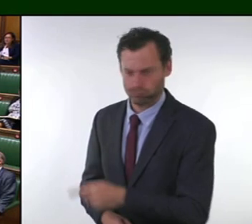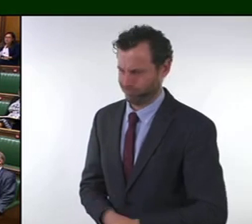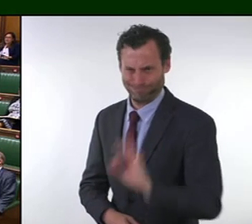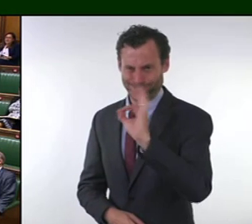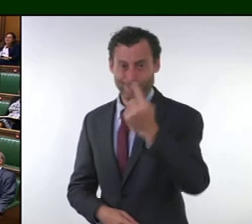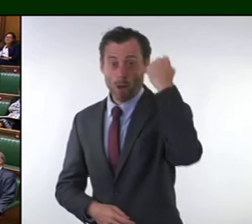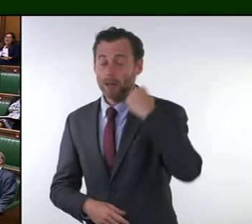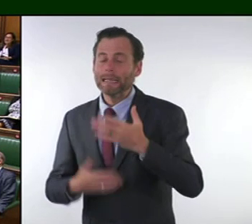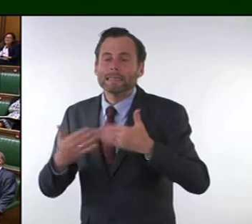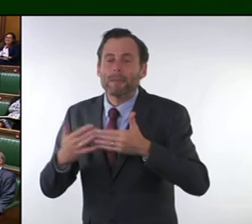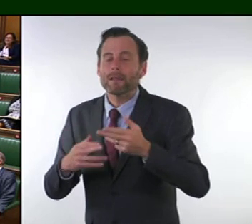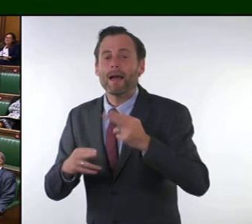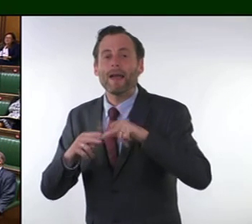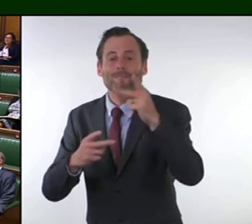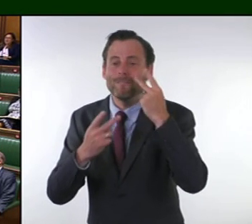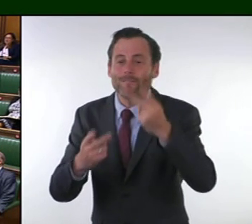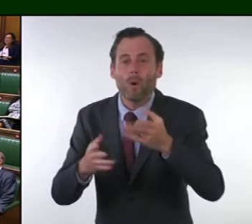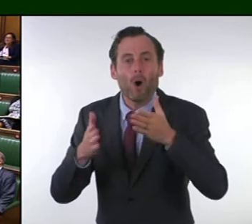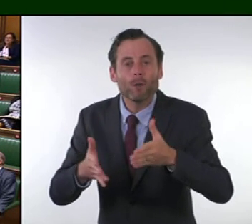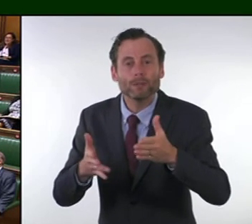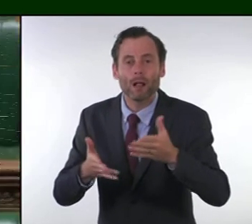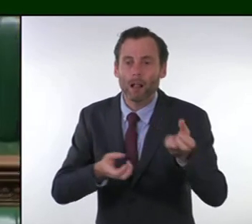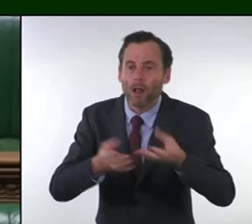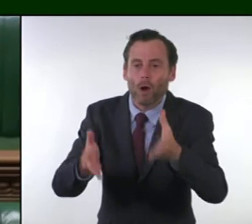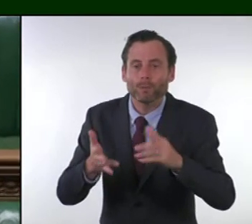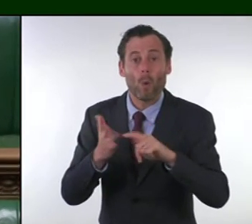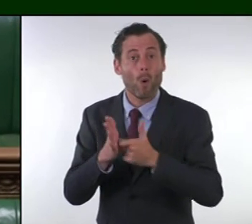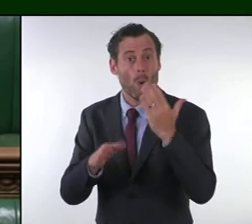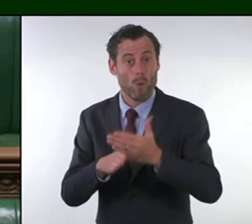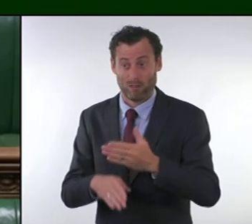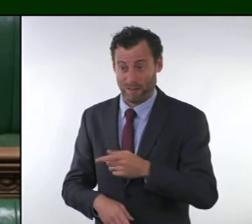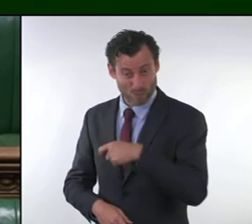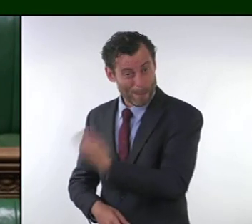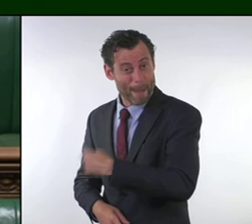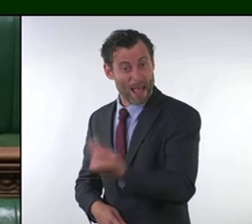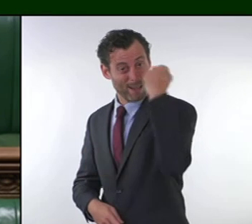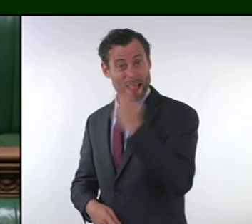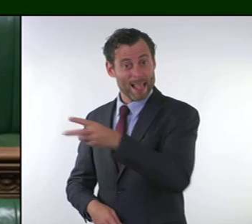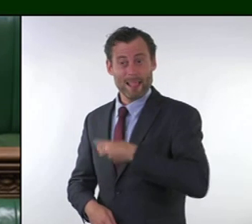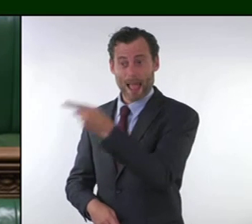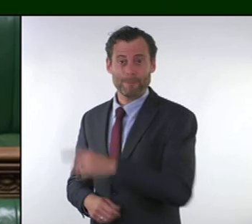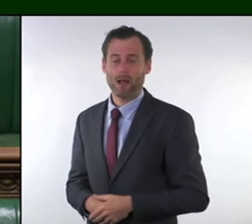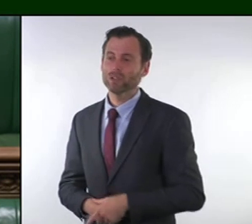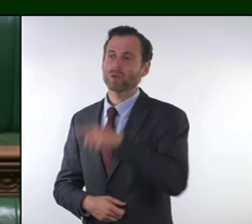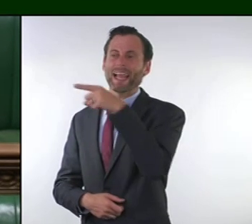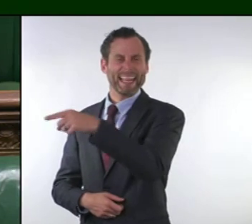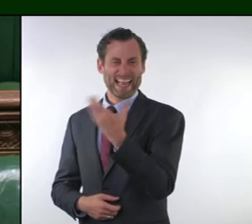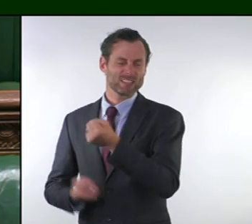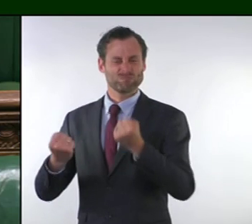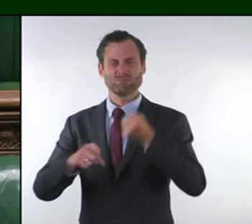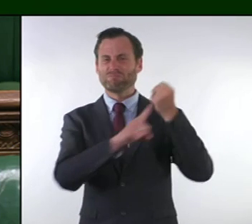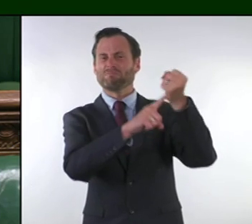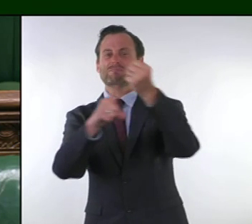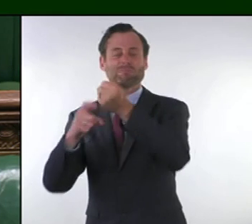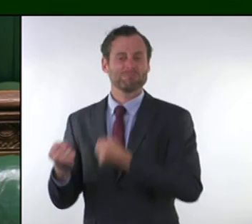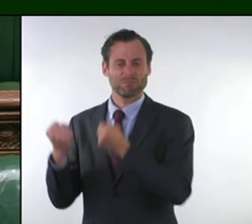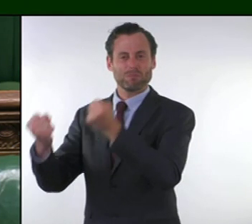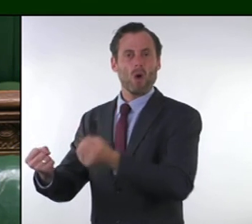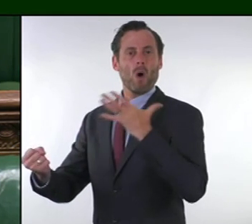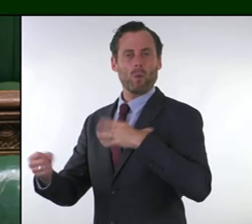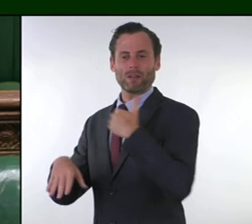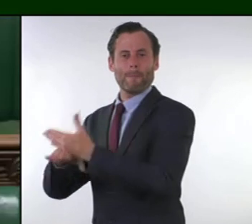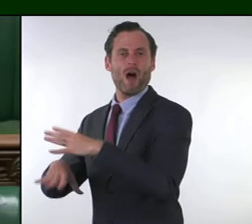May I respectfully suggest that the right honourable and learned Gentleman takes his latest bandwagon and parks it free somewhere else?